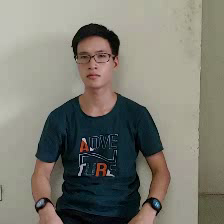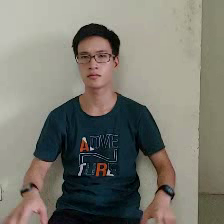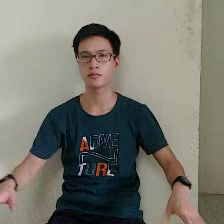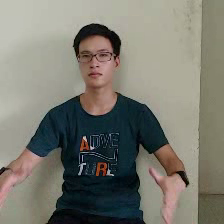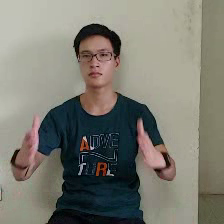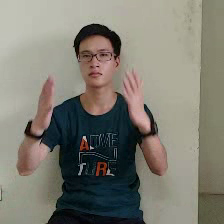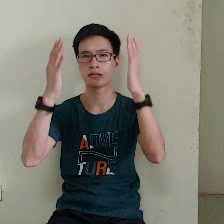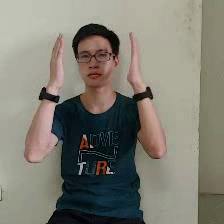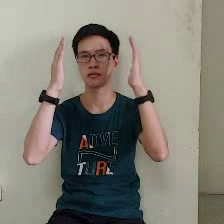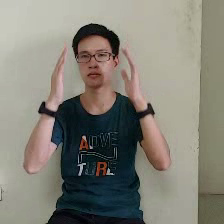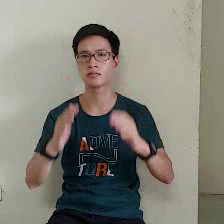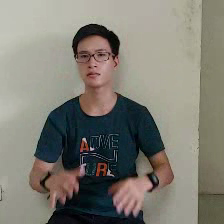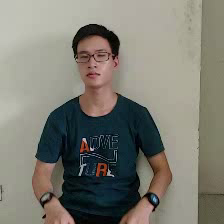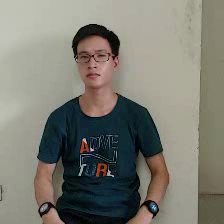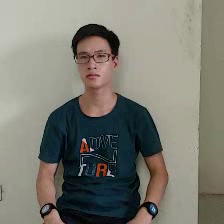Chạy